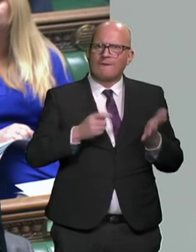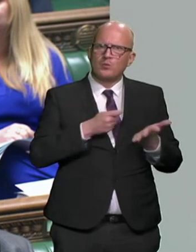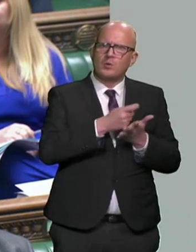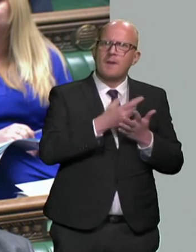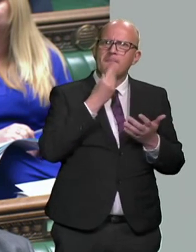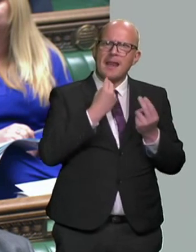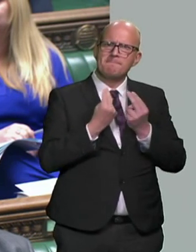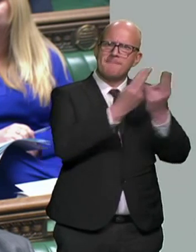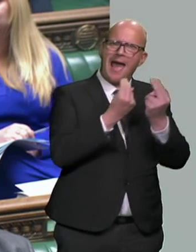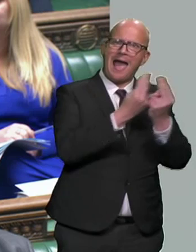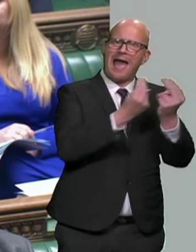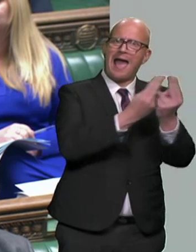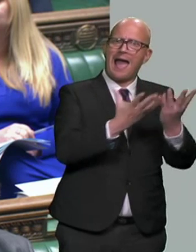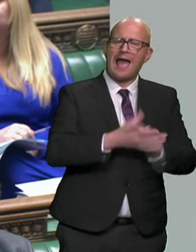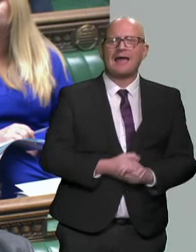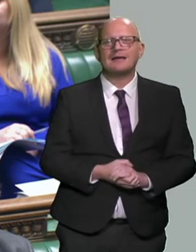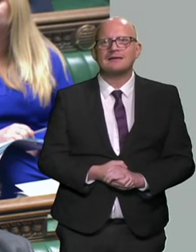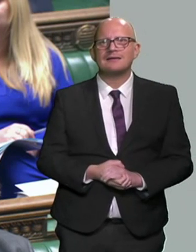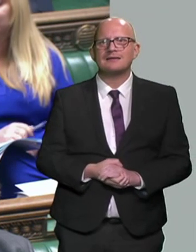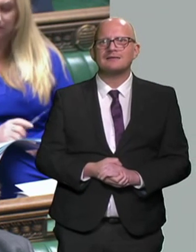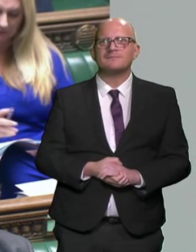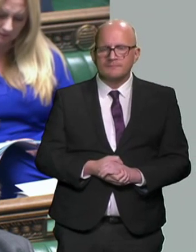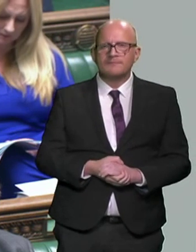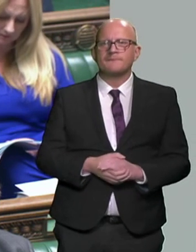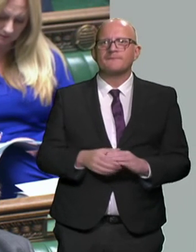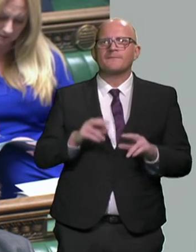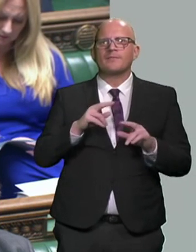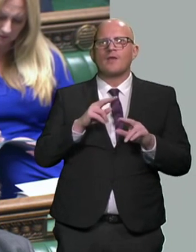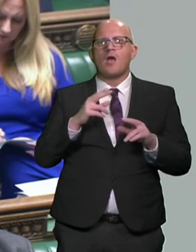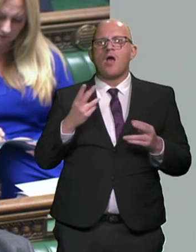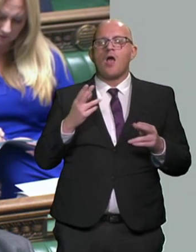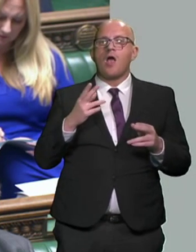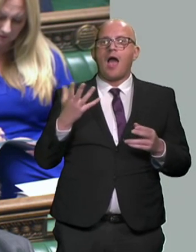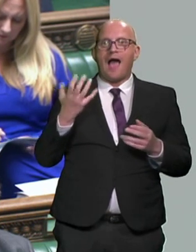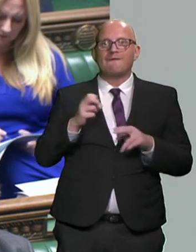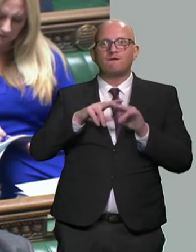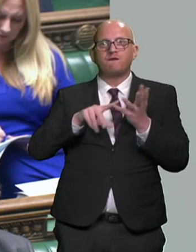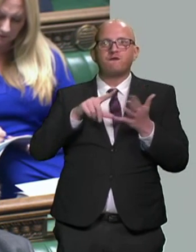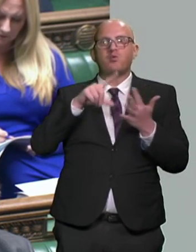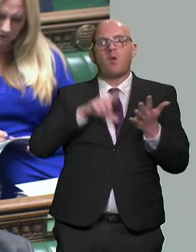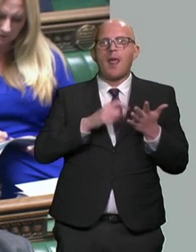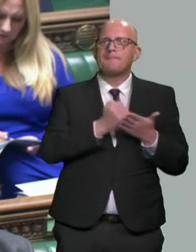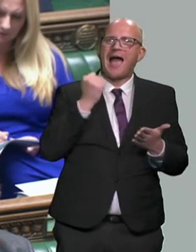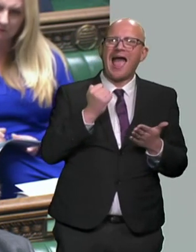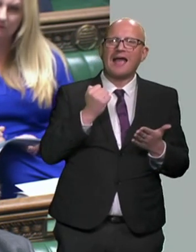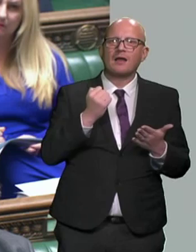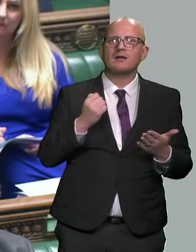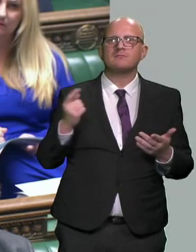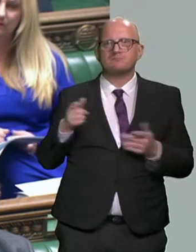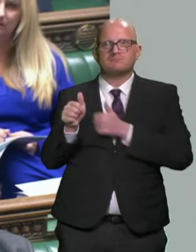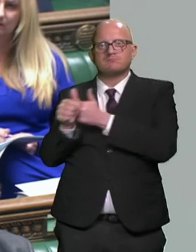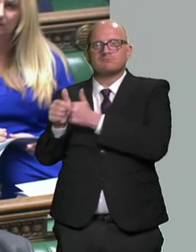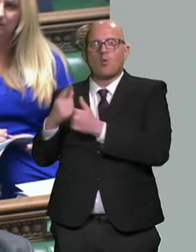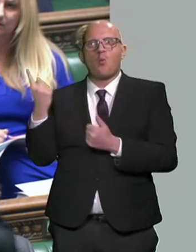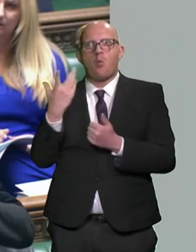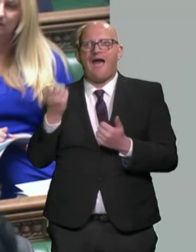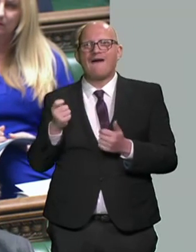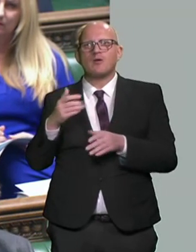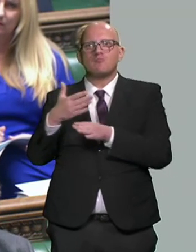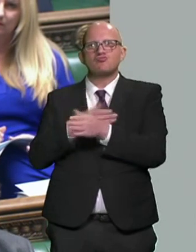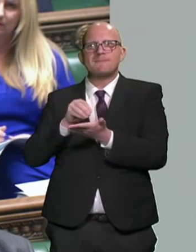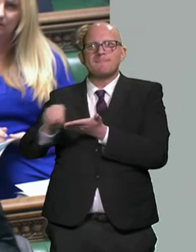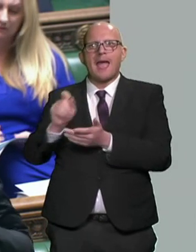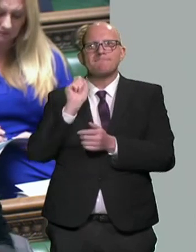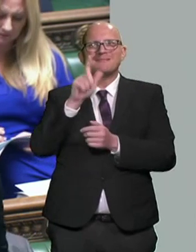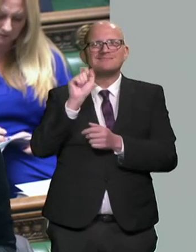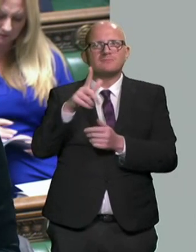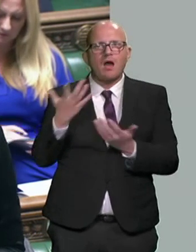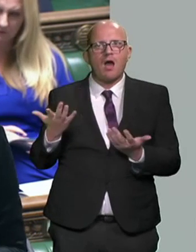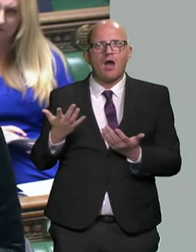The Fuel Bank Foundation, which provides top-ups to those on prepayment meters who are struggling, has seen a 75% increase in demand already.